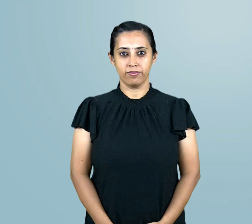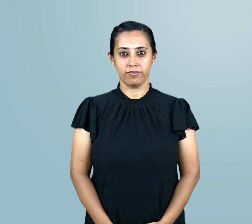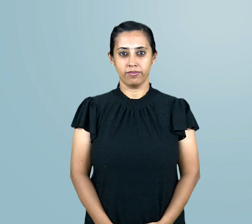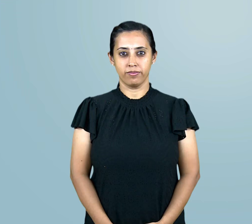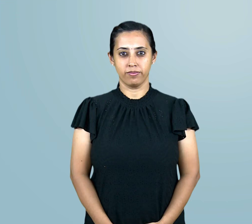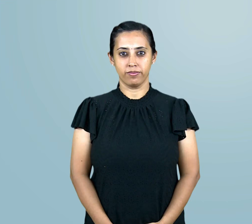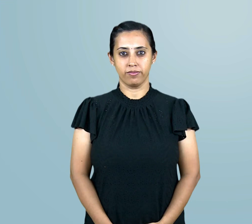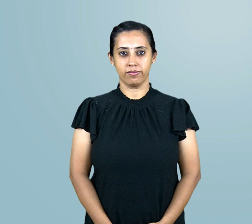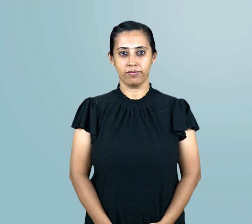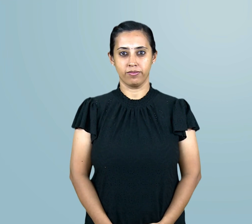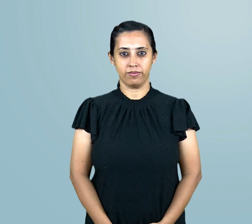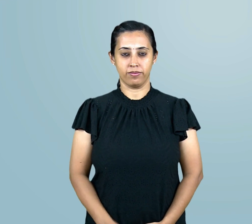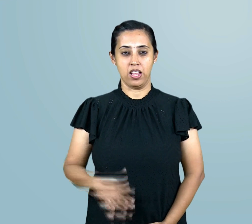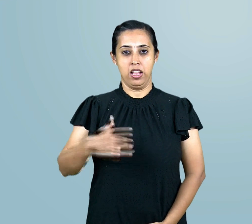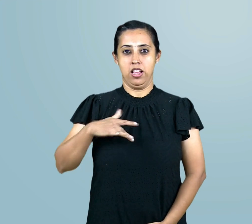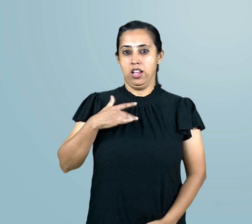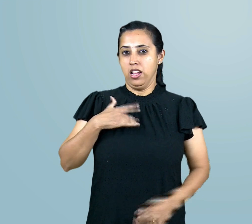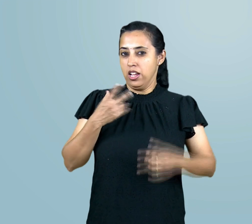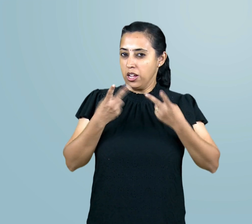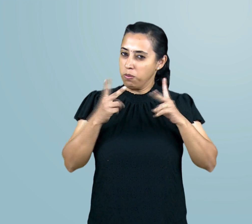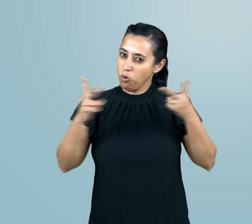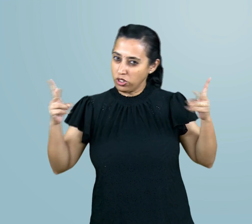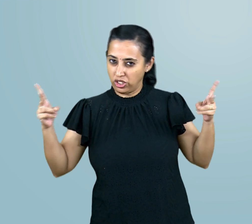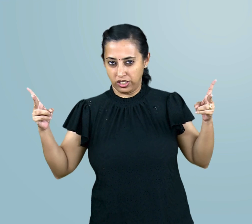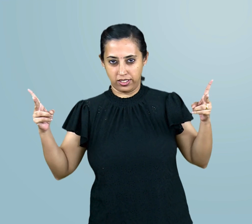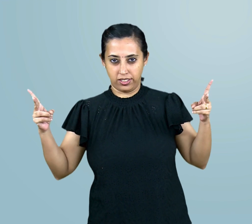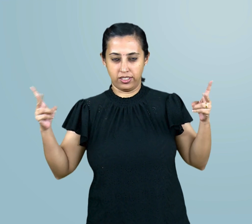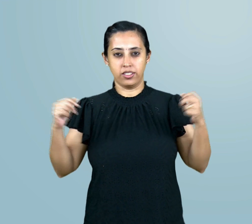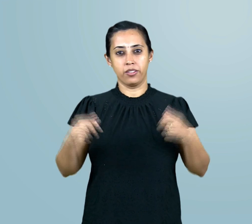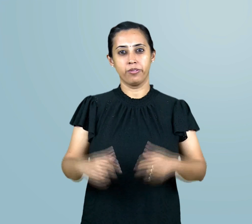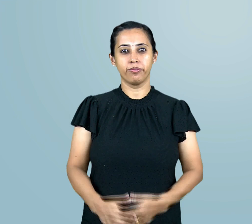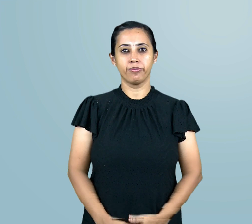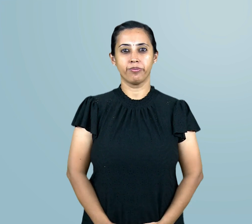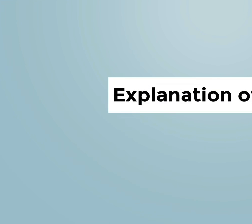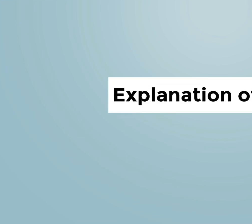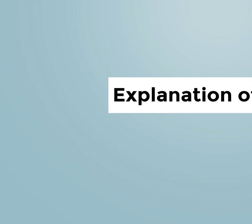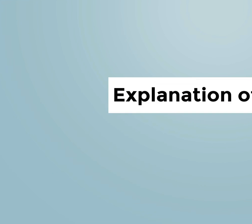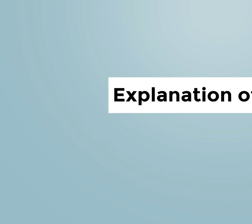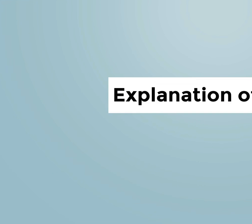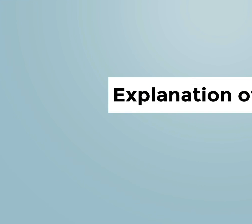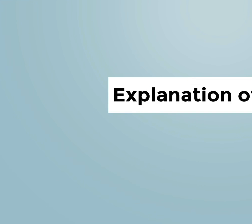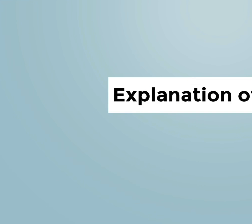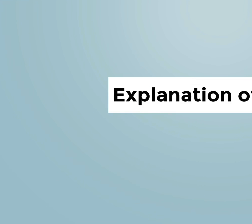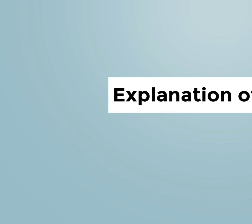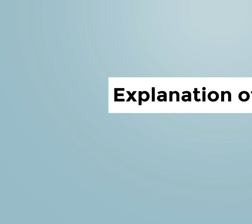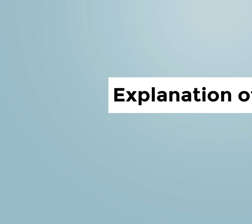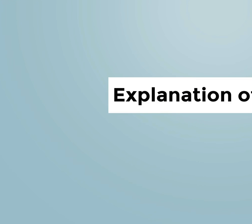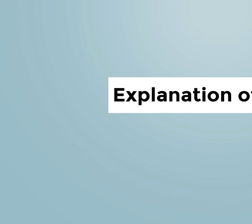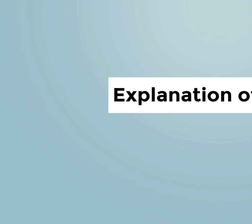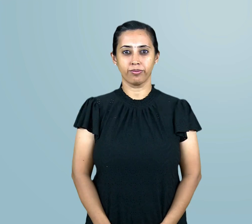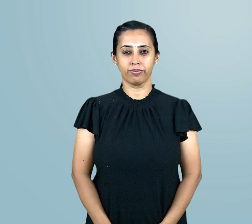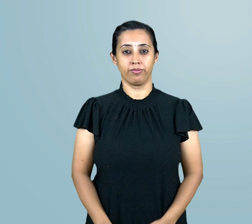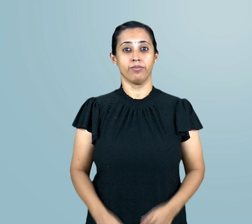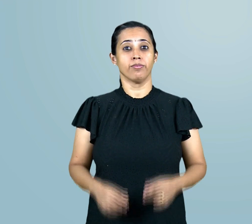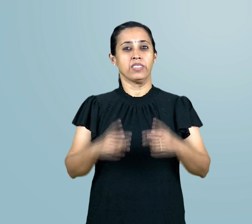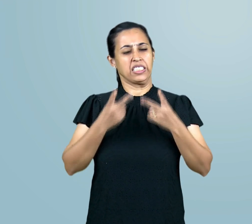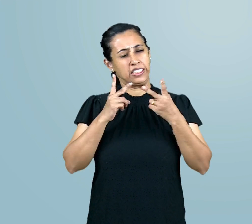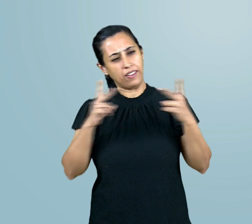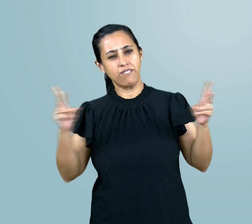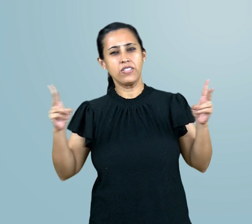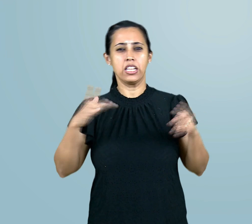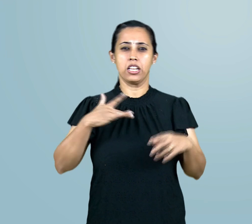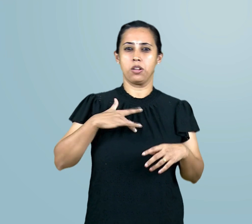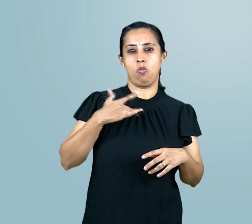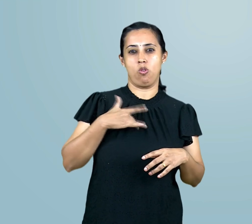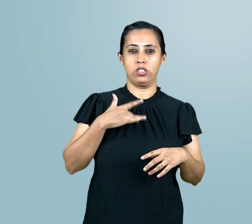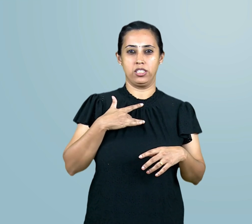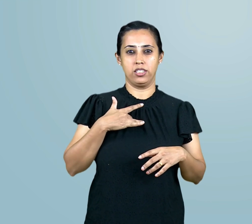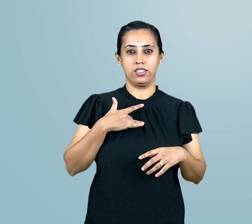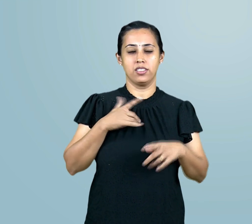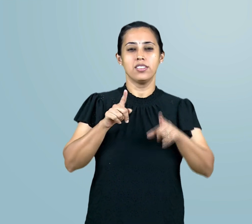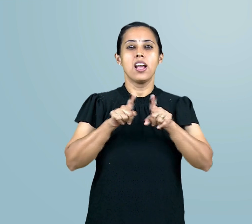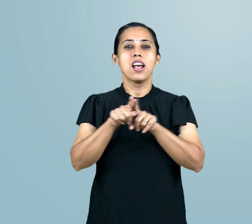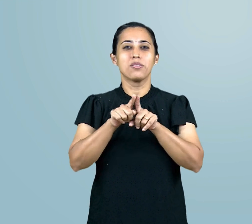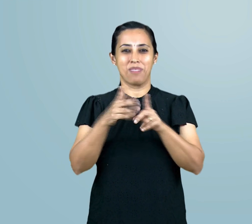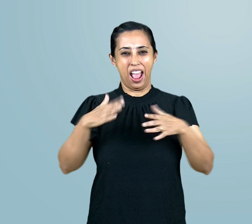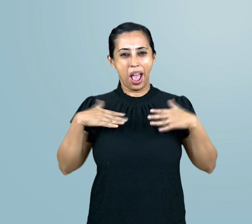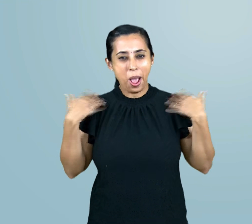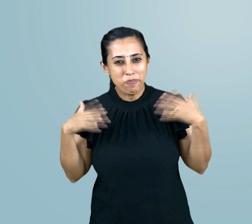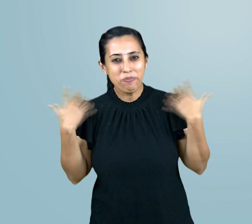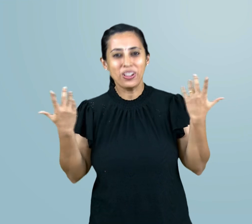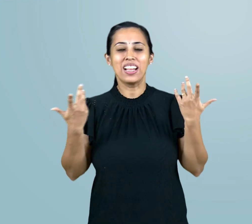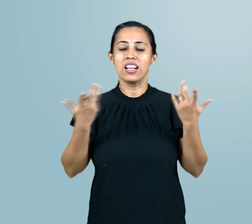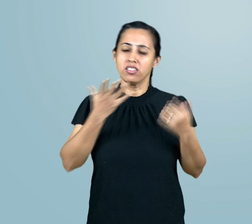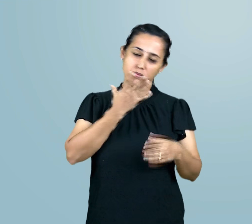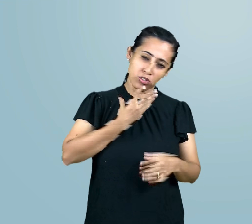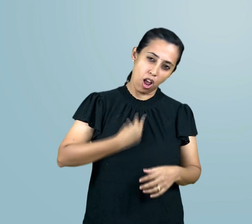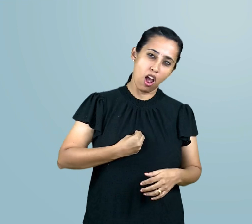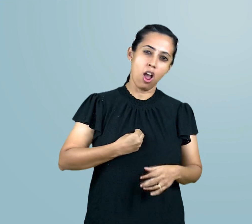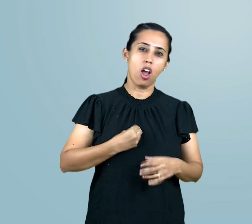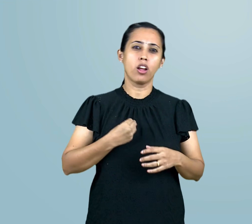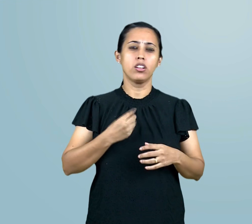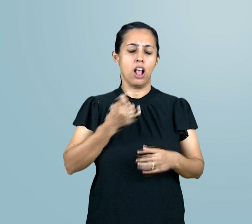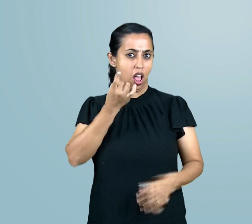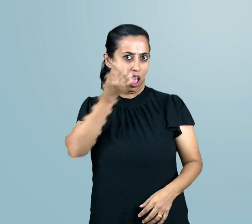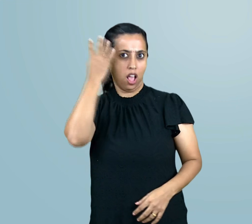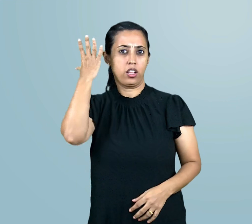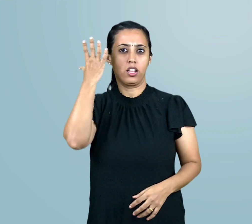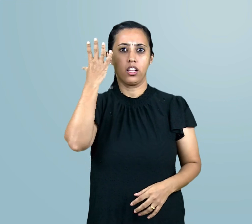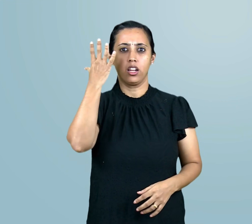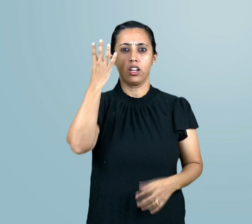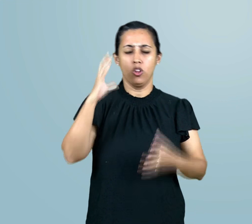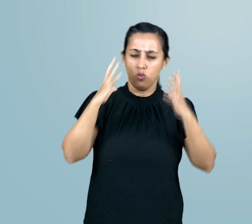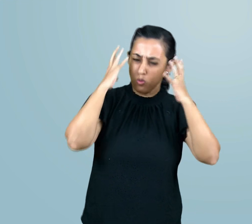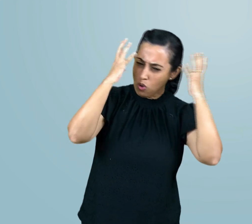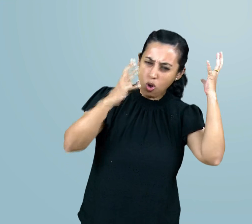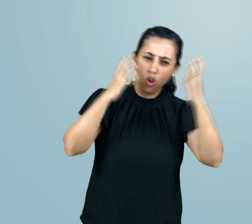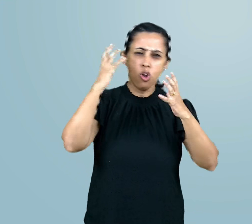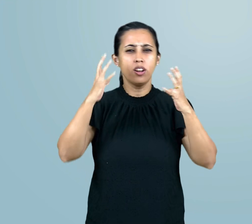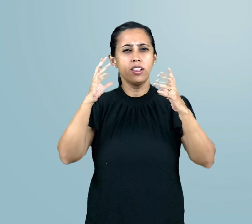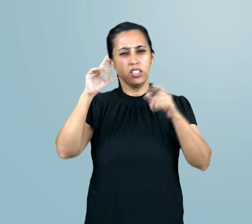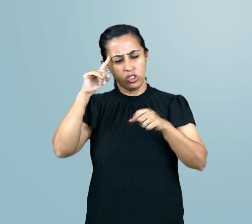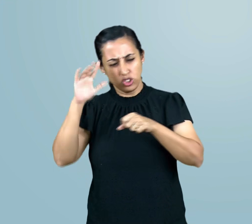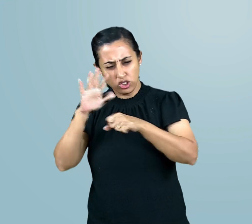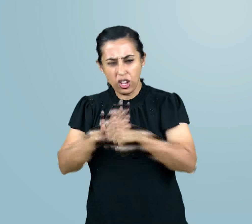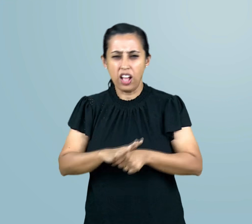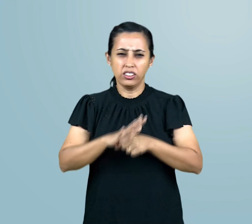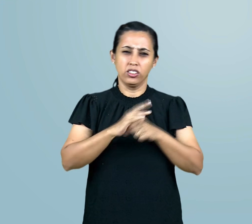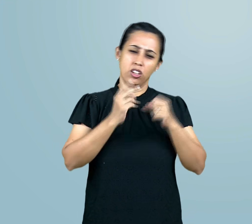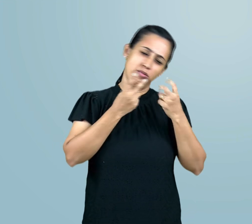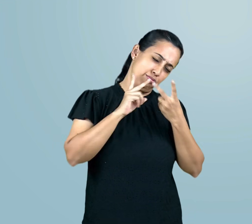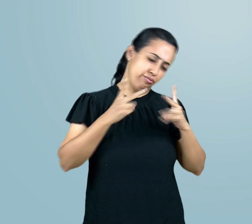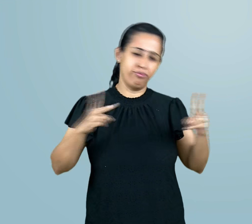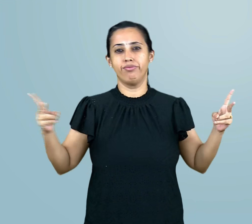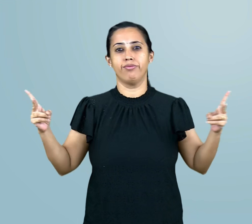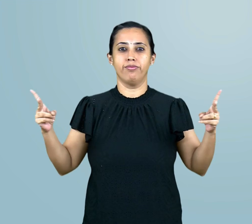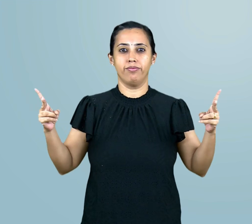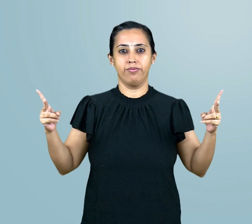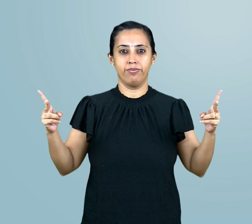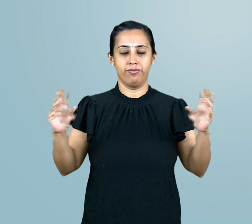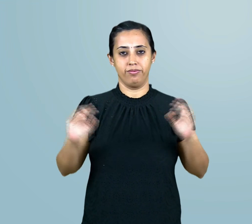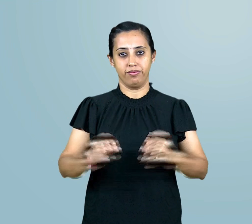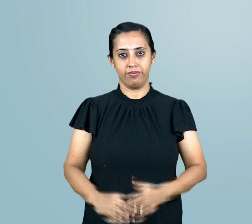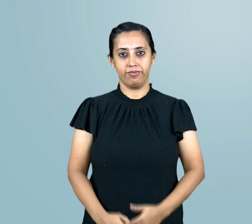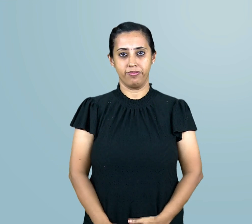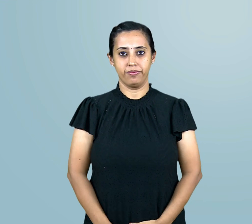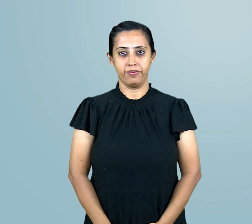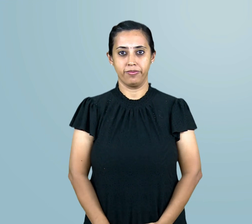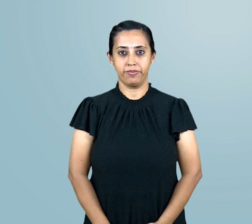Emotions